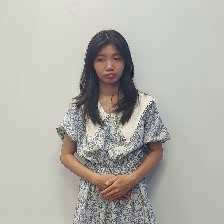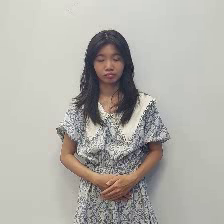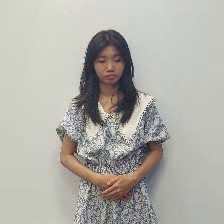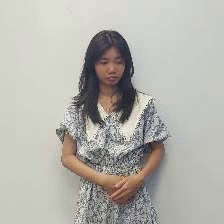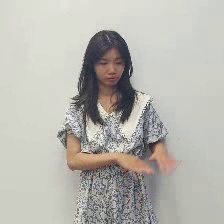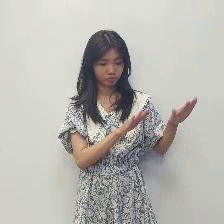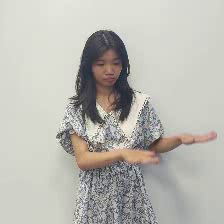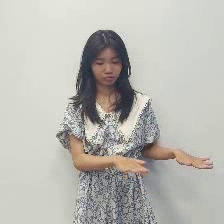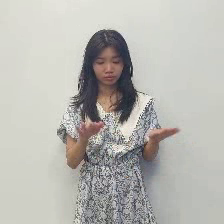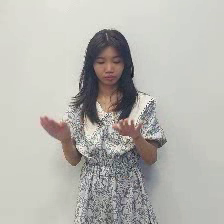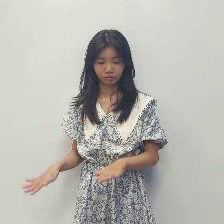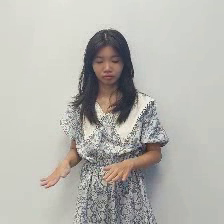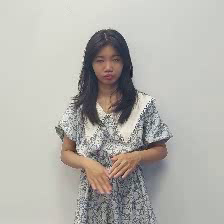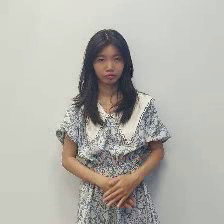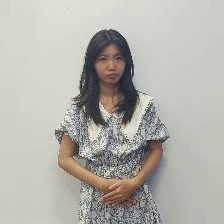Chậm lại